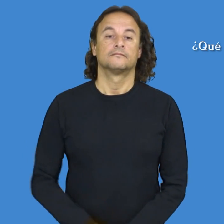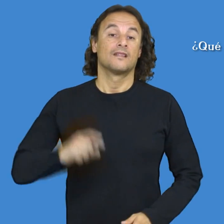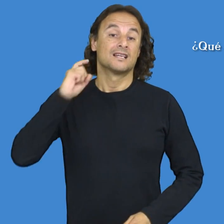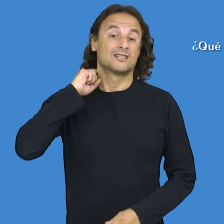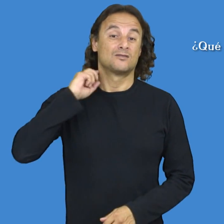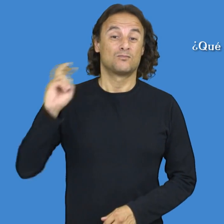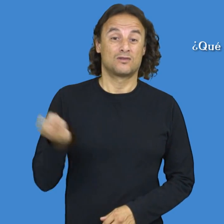meningitis